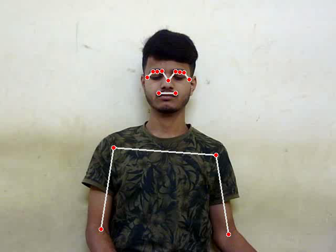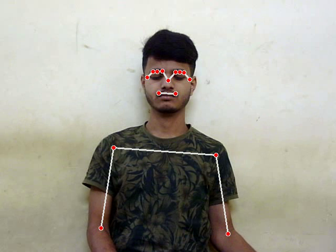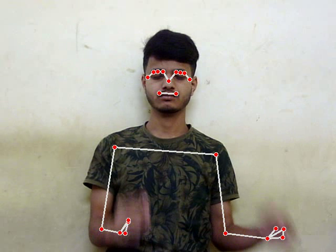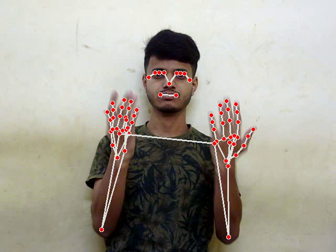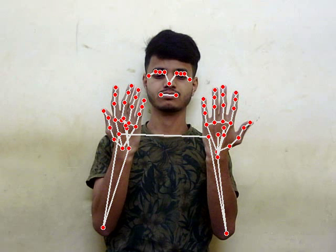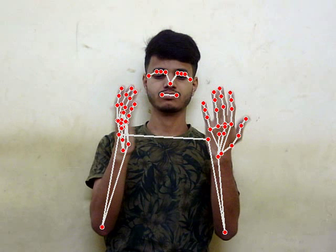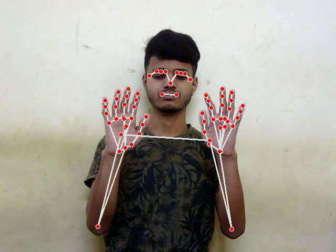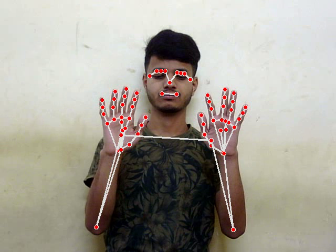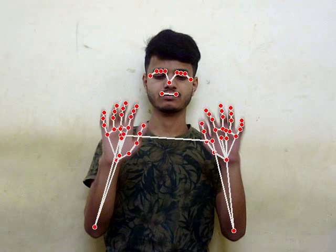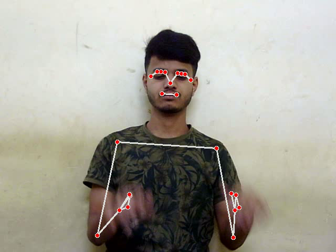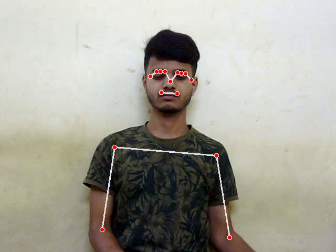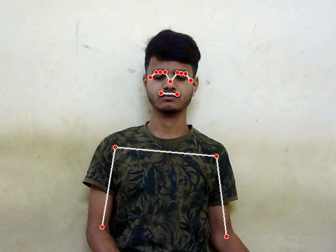do not want